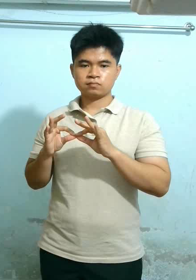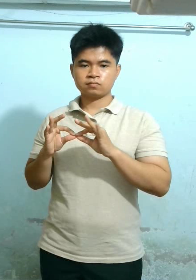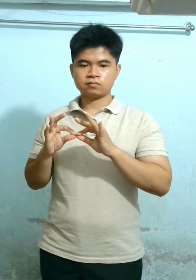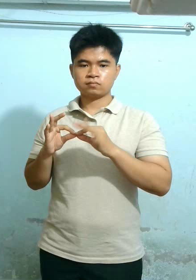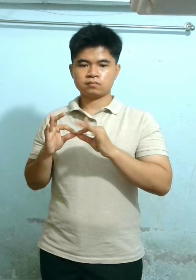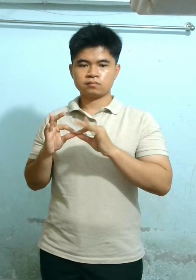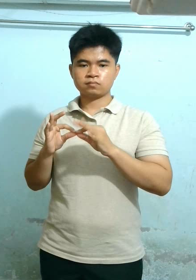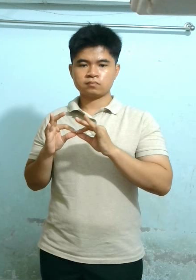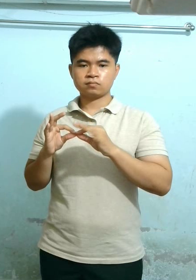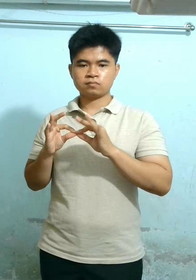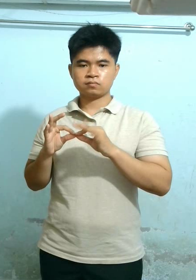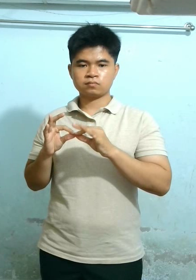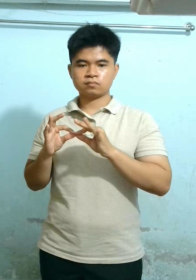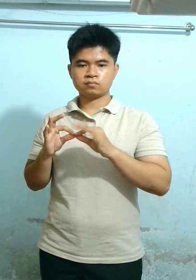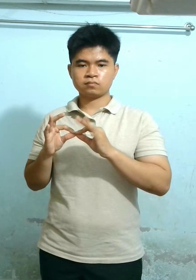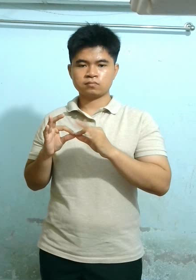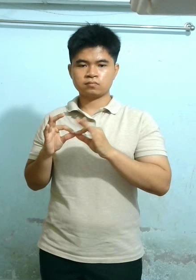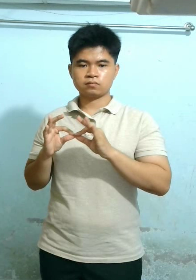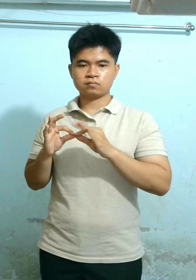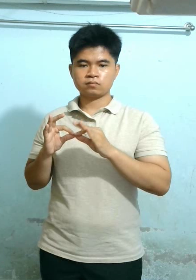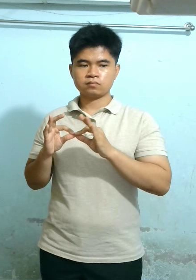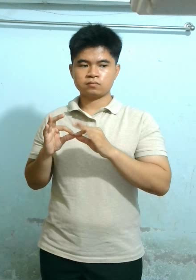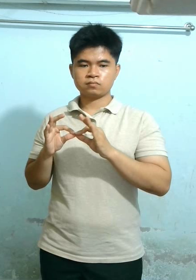phien dich